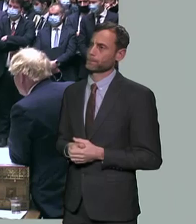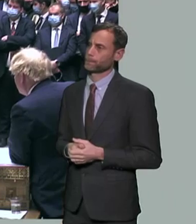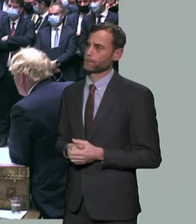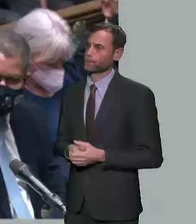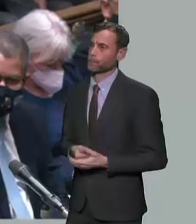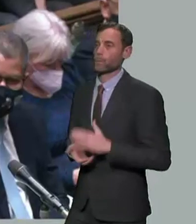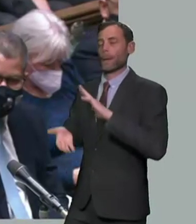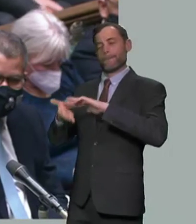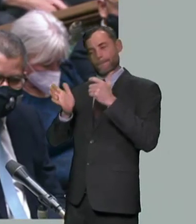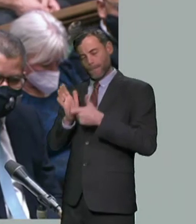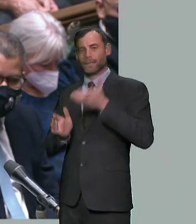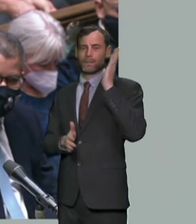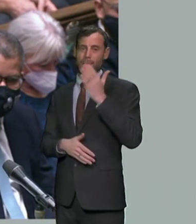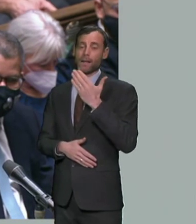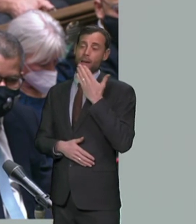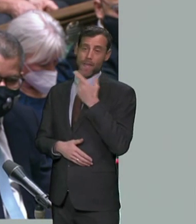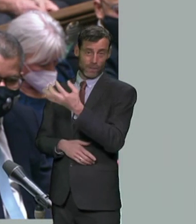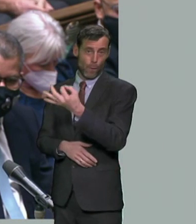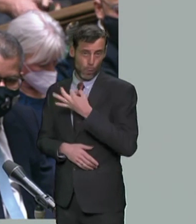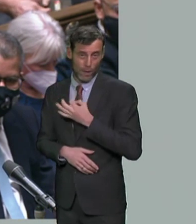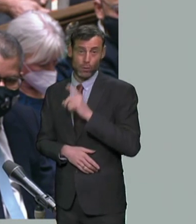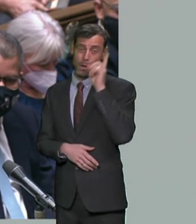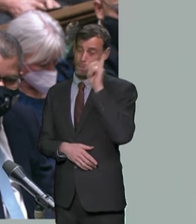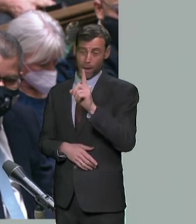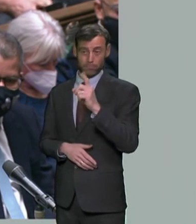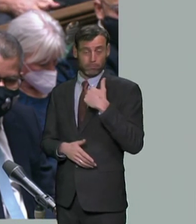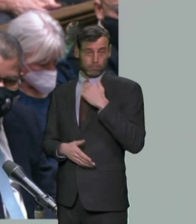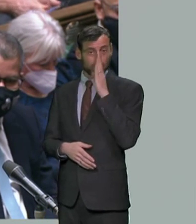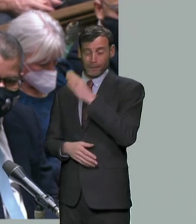Gentleman, but I must say that I disagree with him.